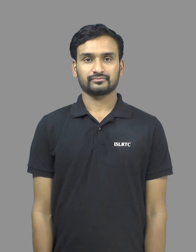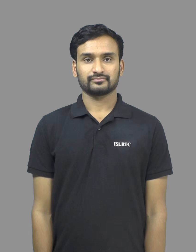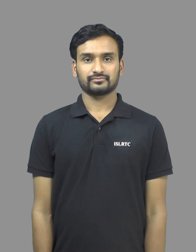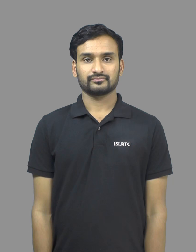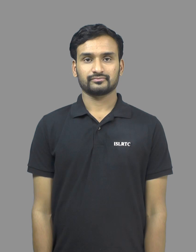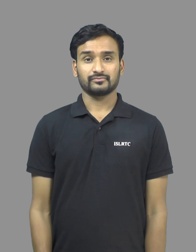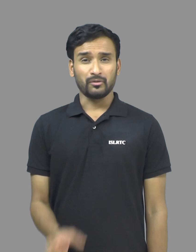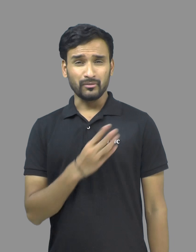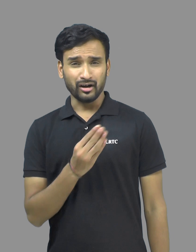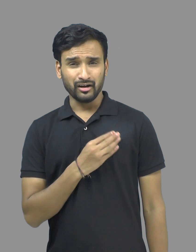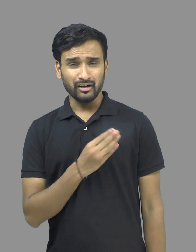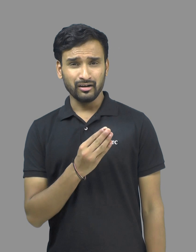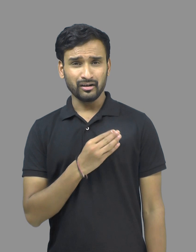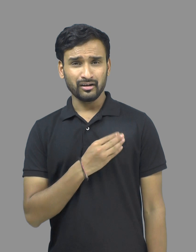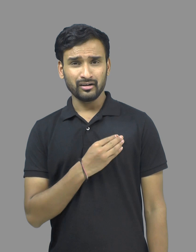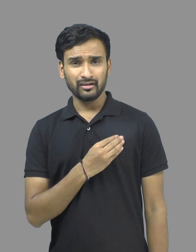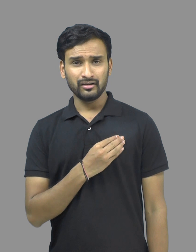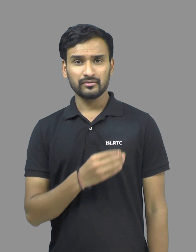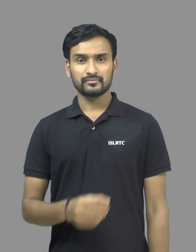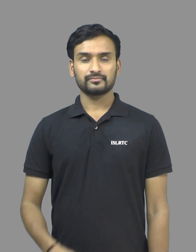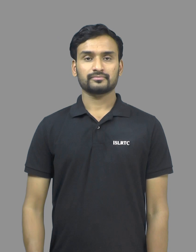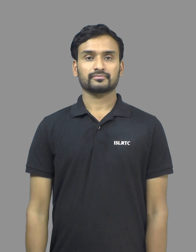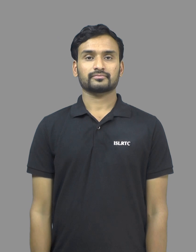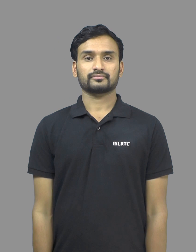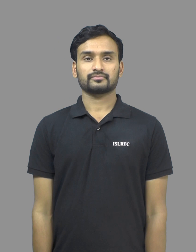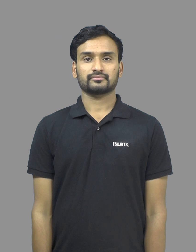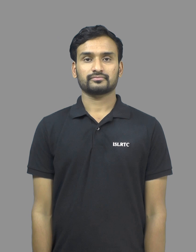Fear